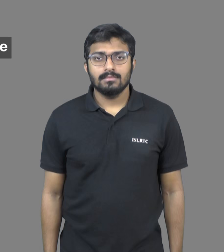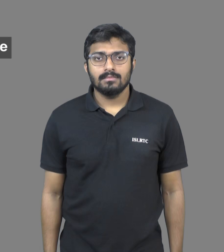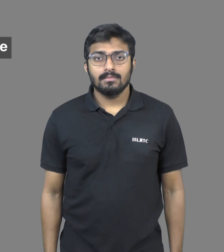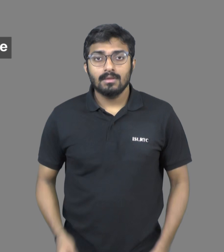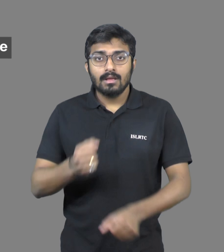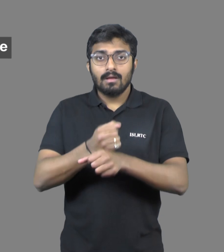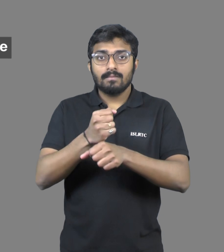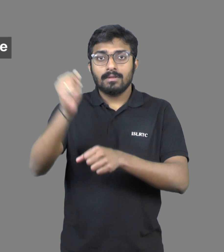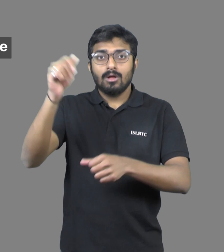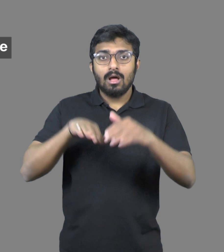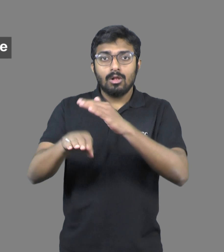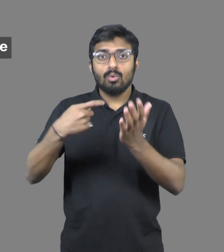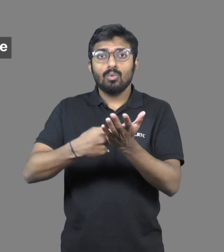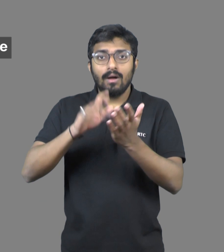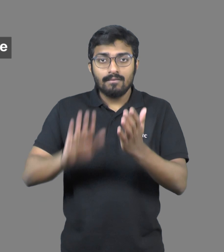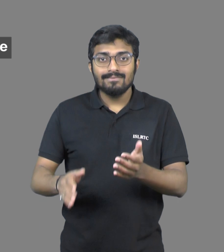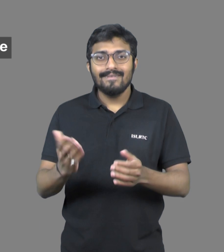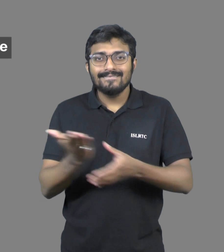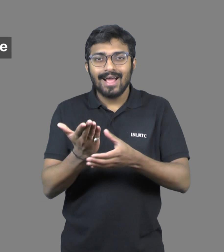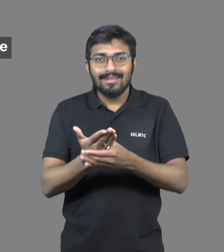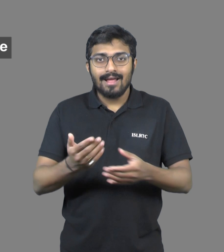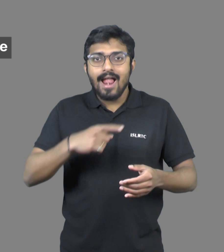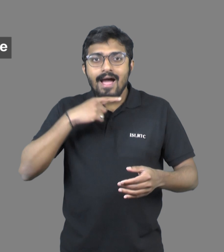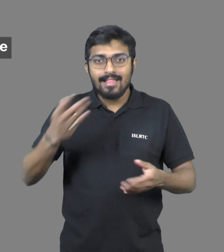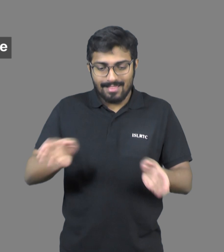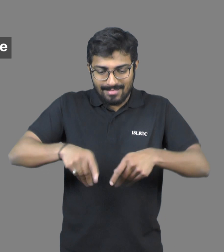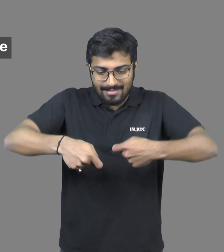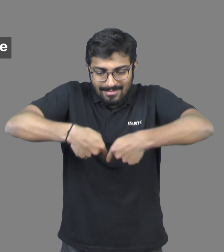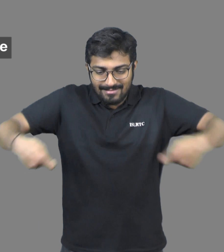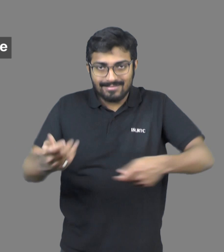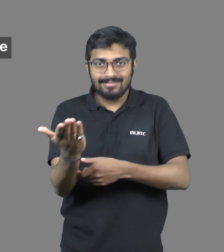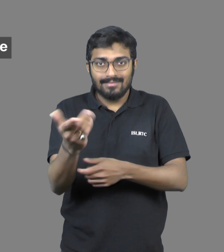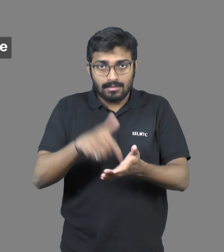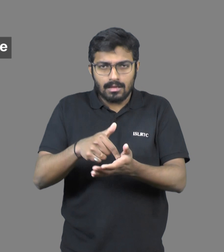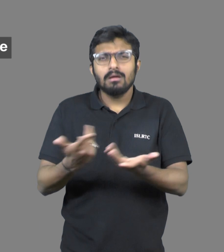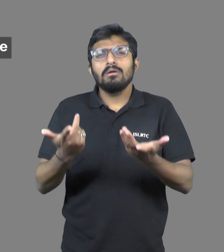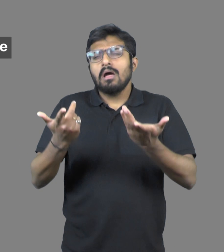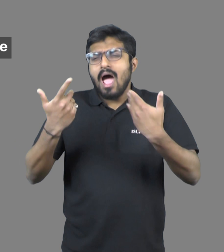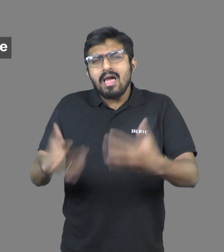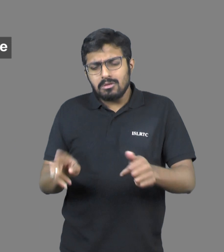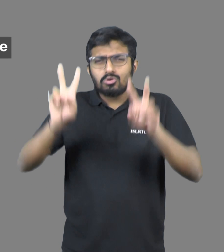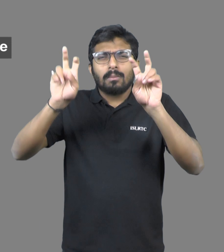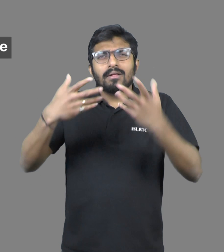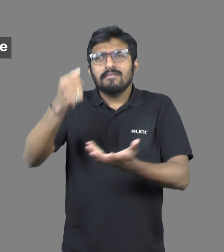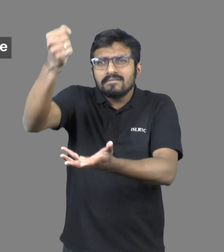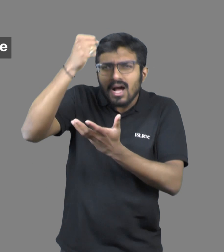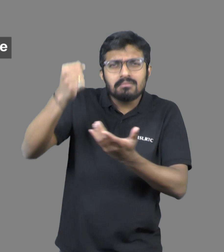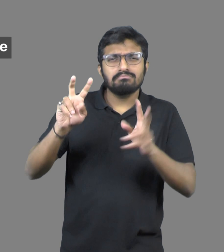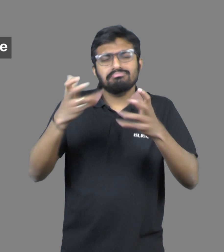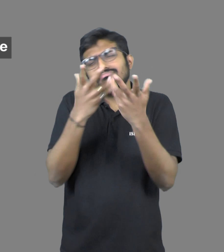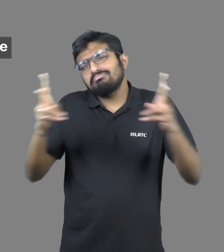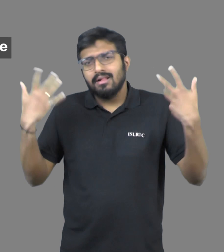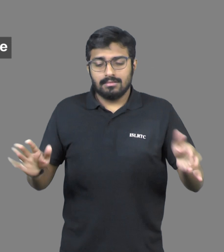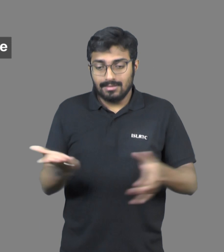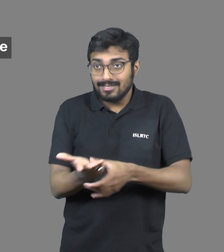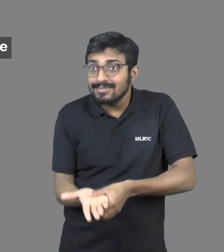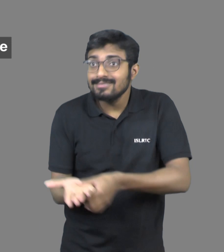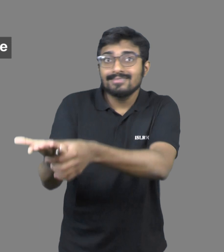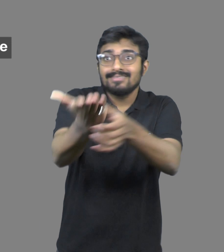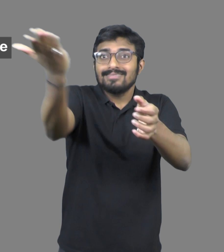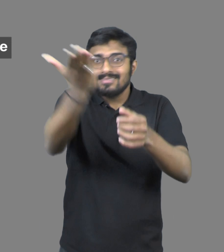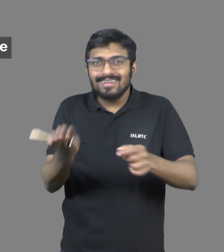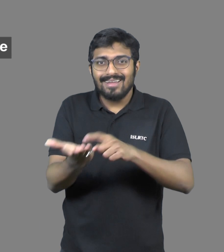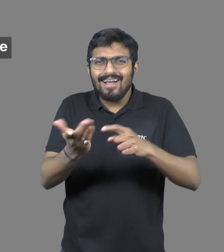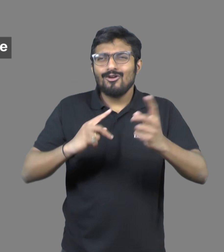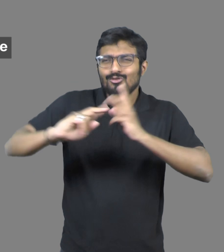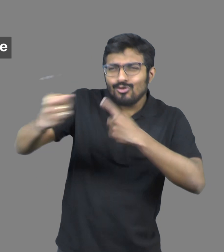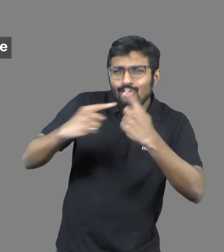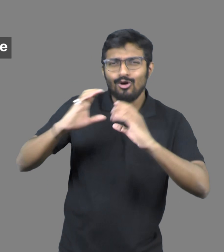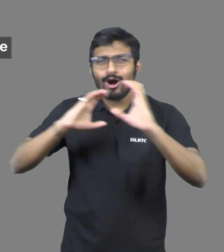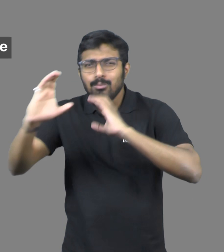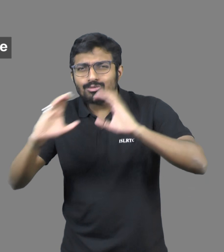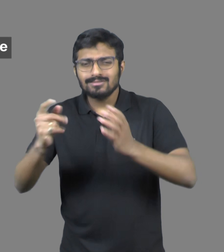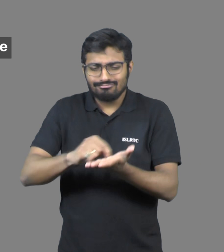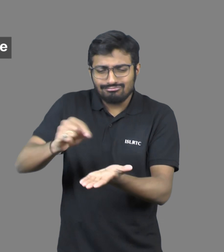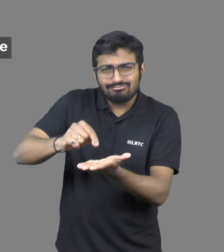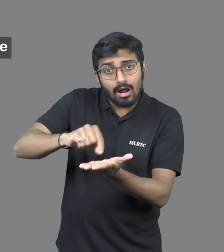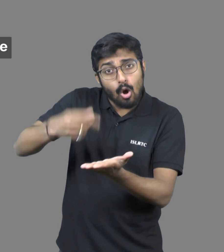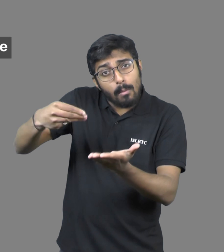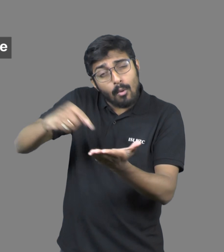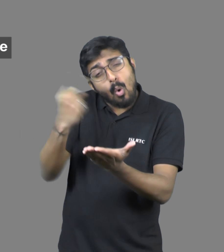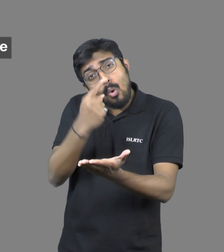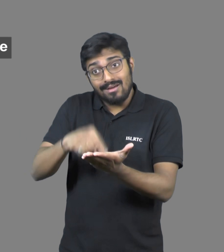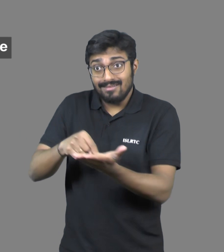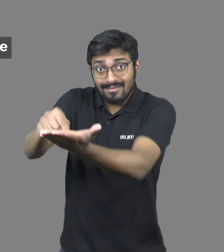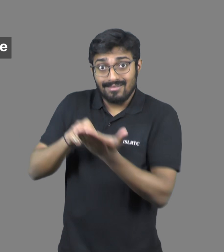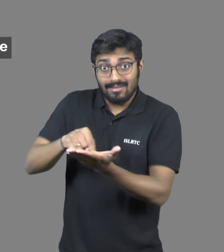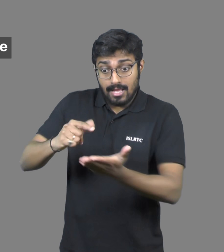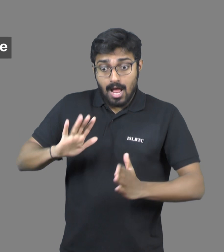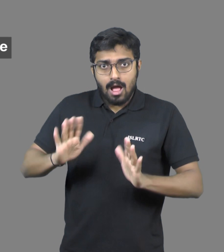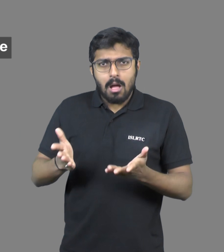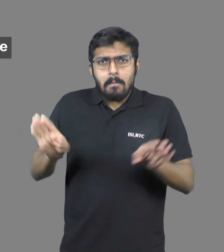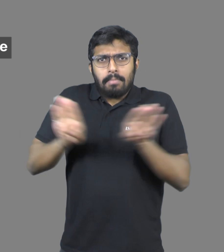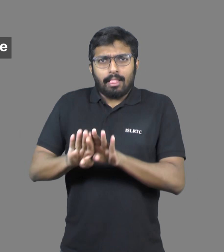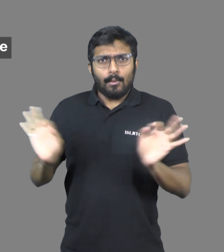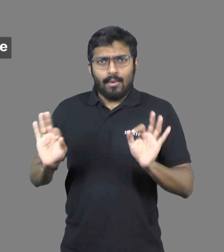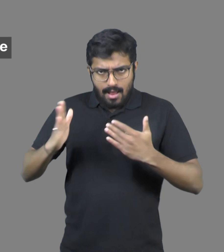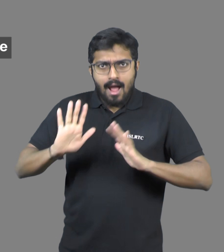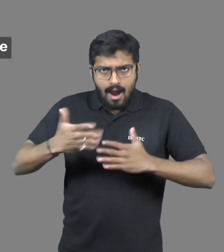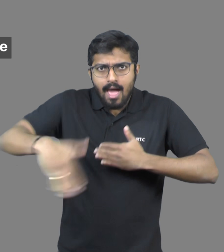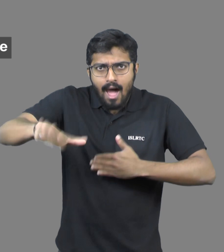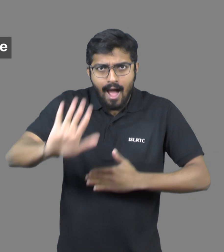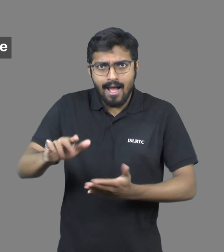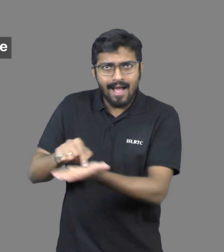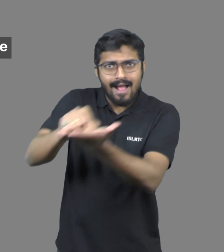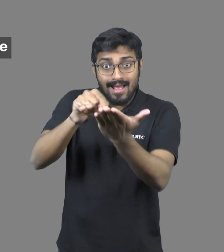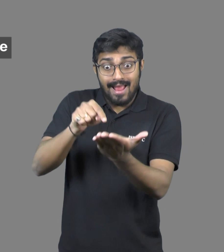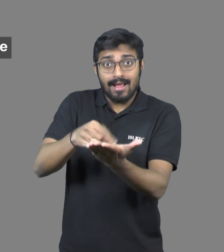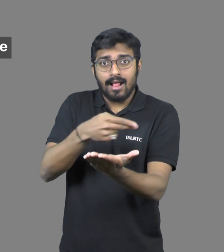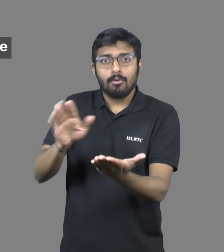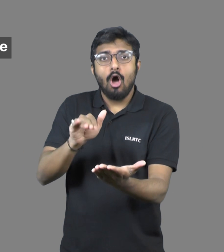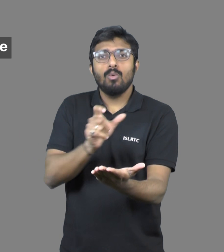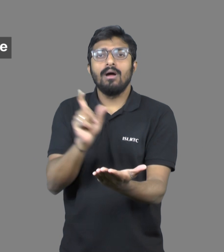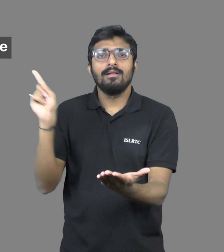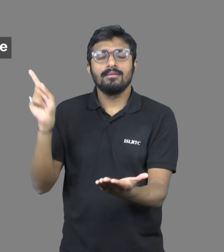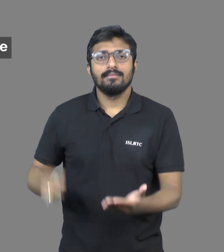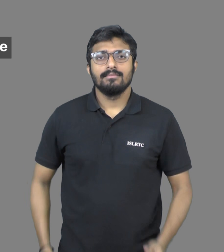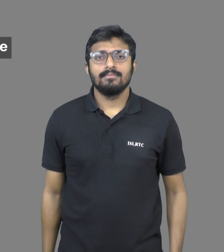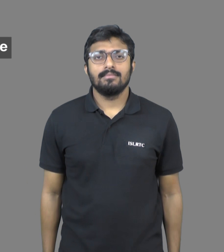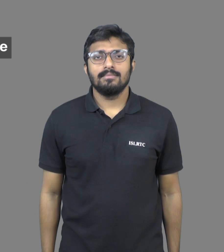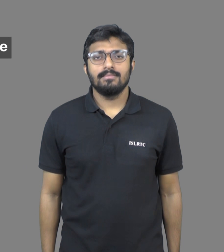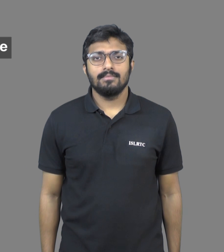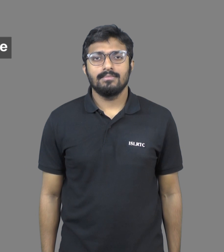Current File